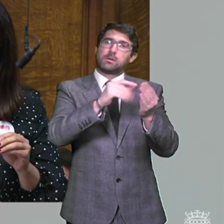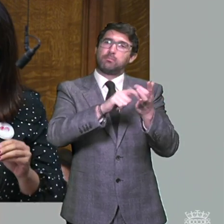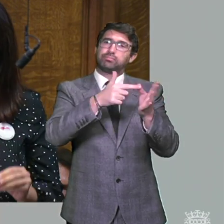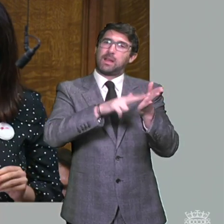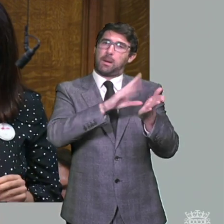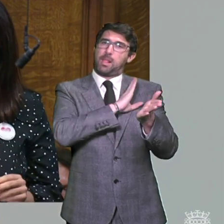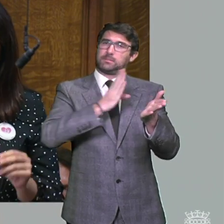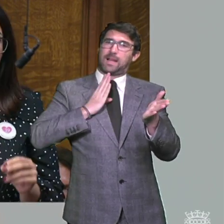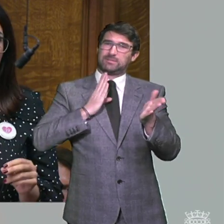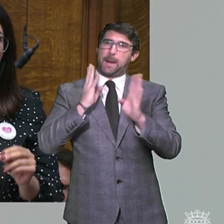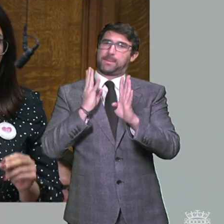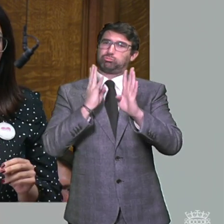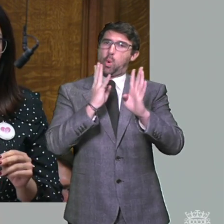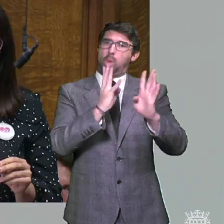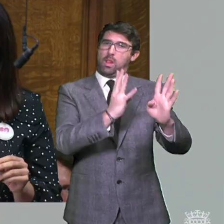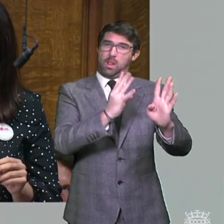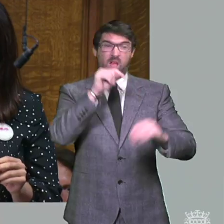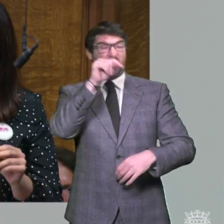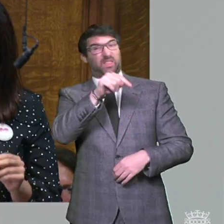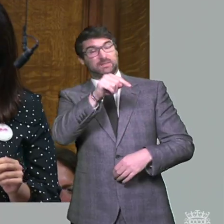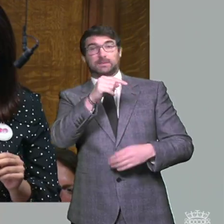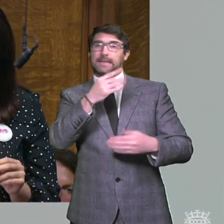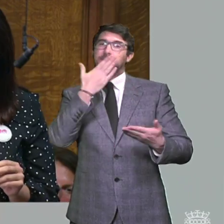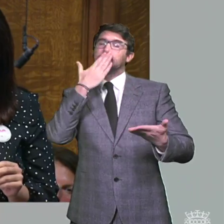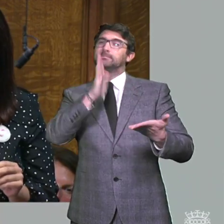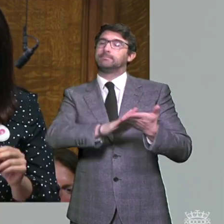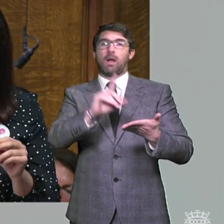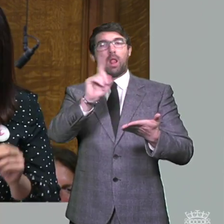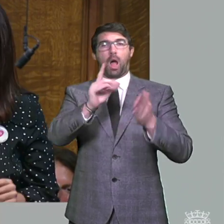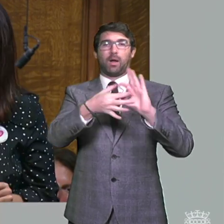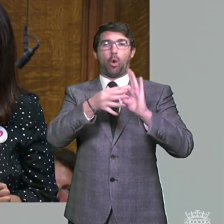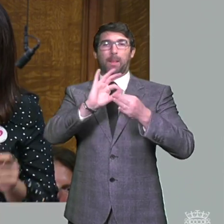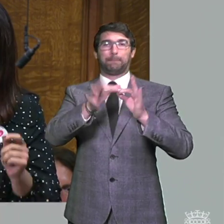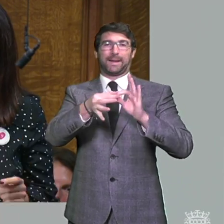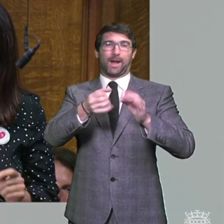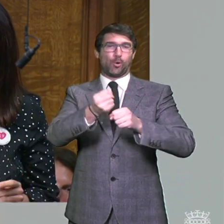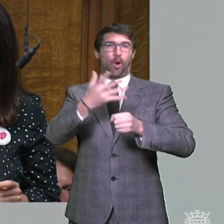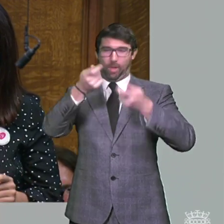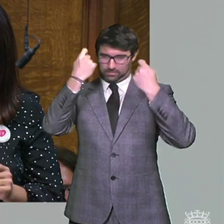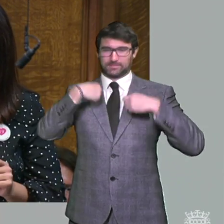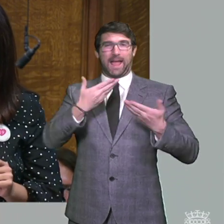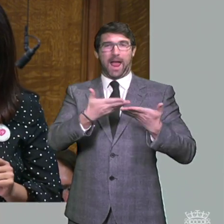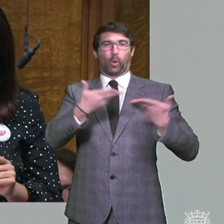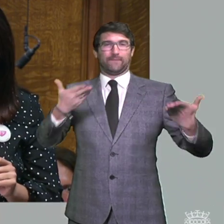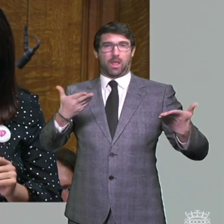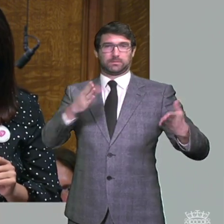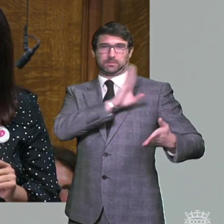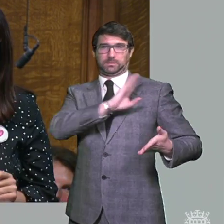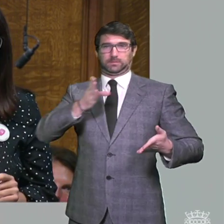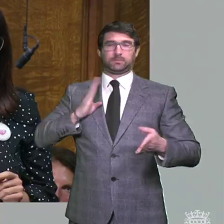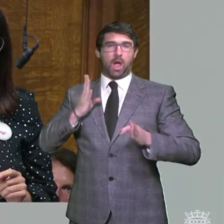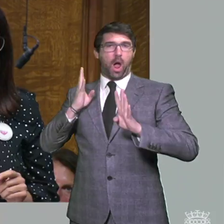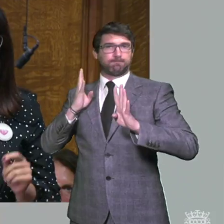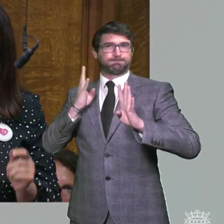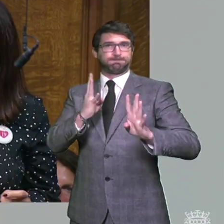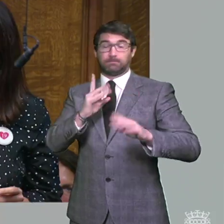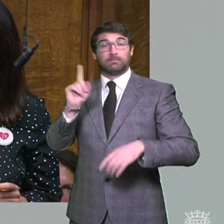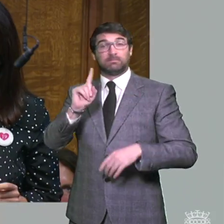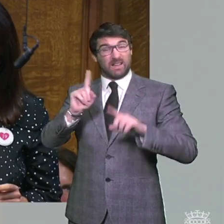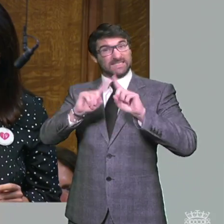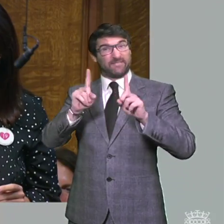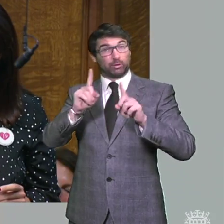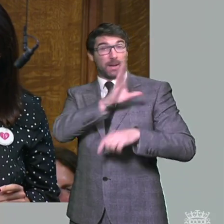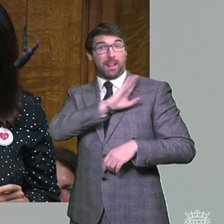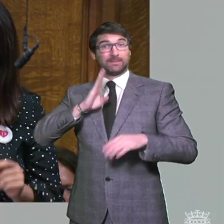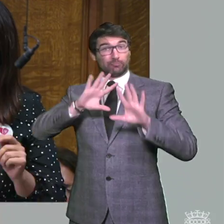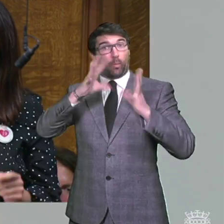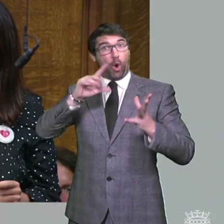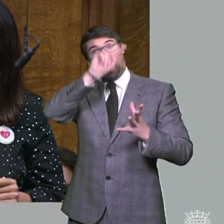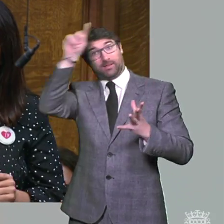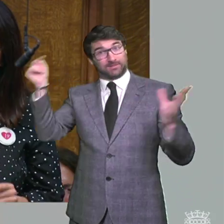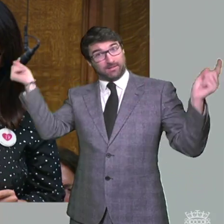It is considered the Olympic gold medal in infantry training, attracting teams from across the world to compete in a 60 km march over two days in the Brecon Beacons.